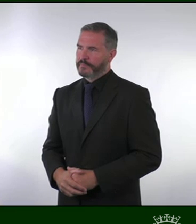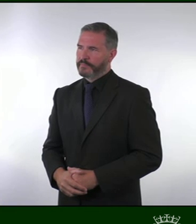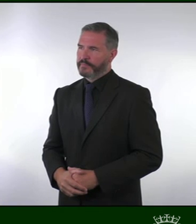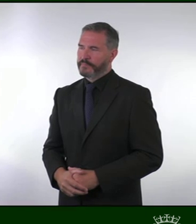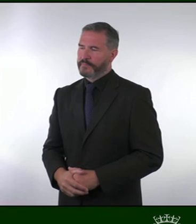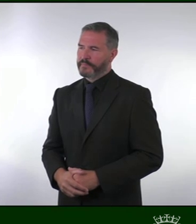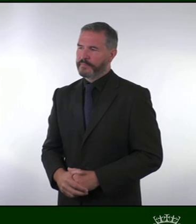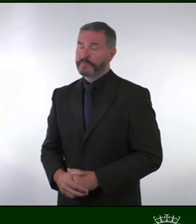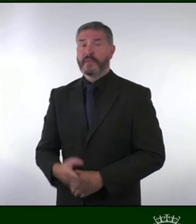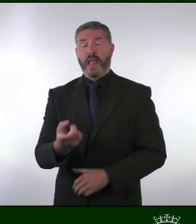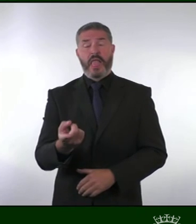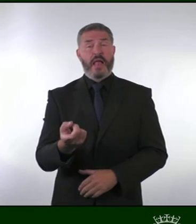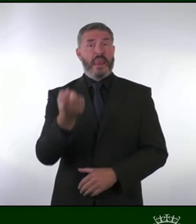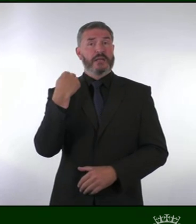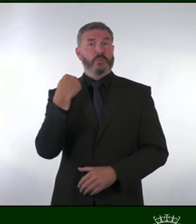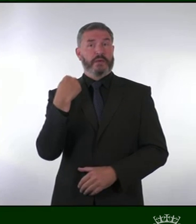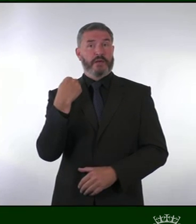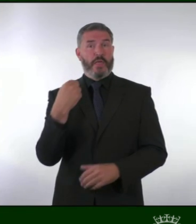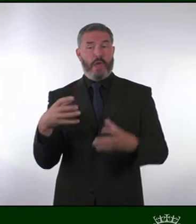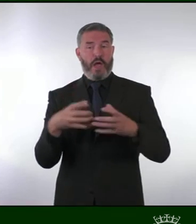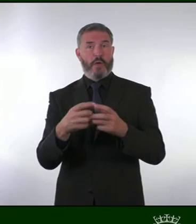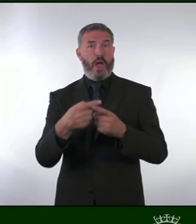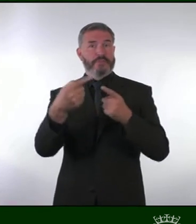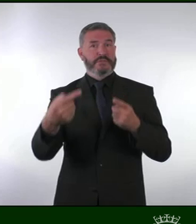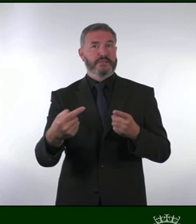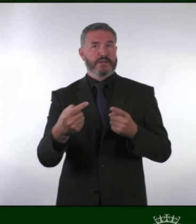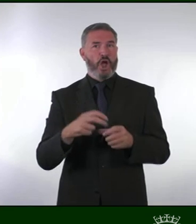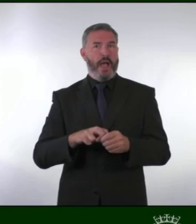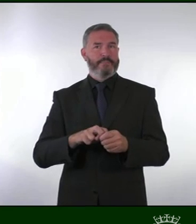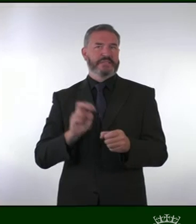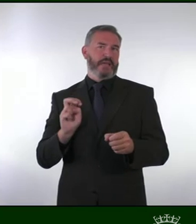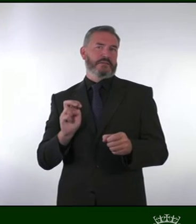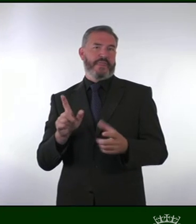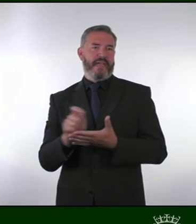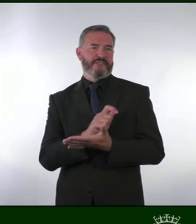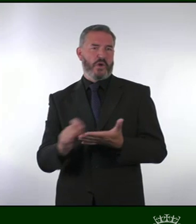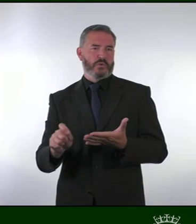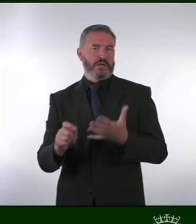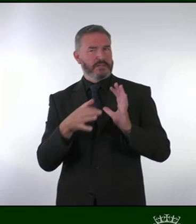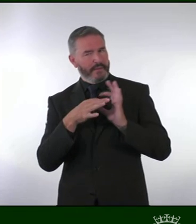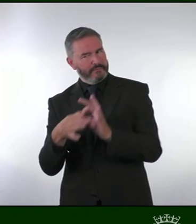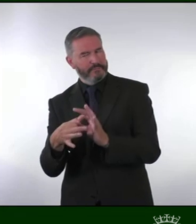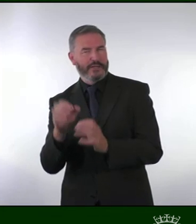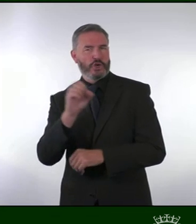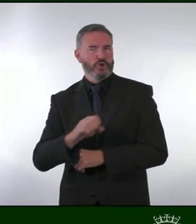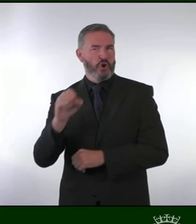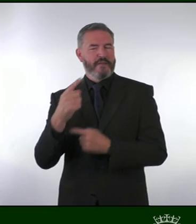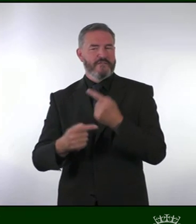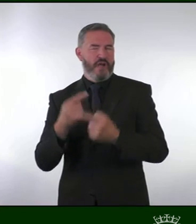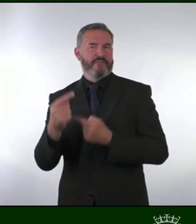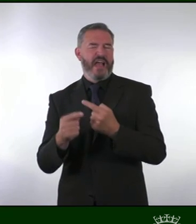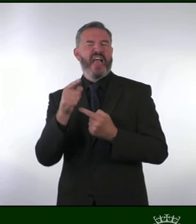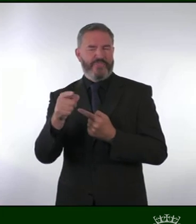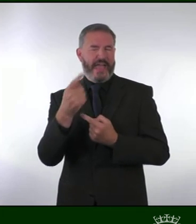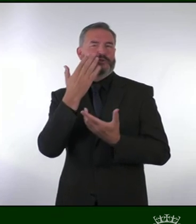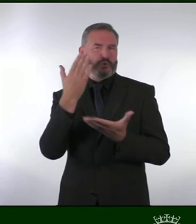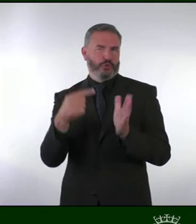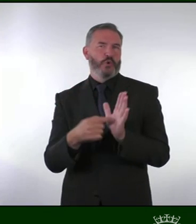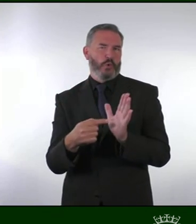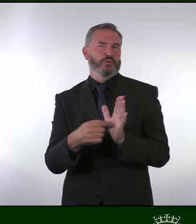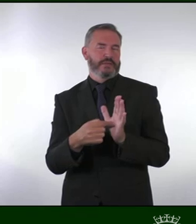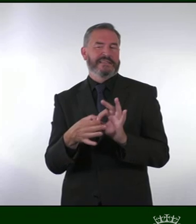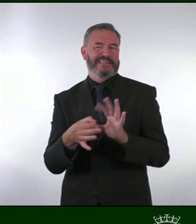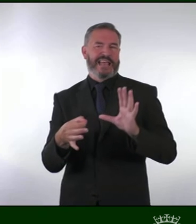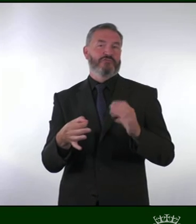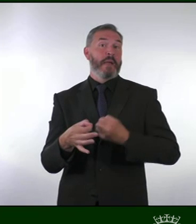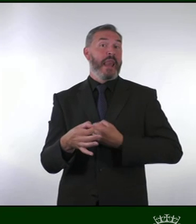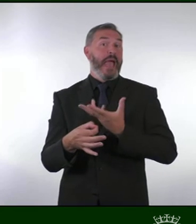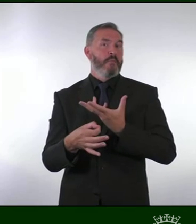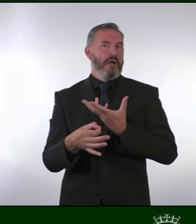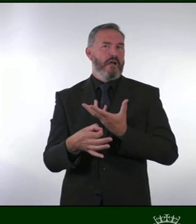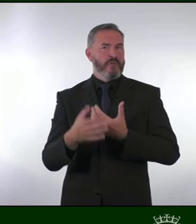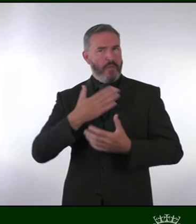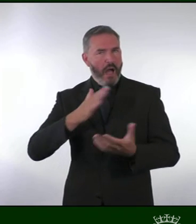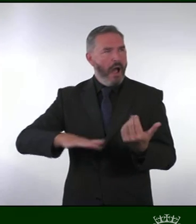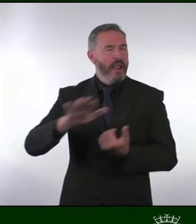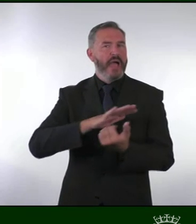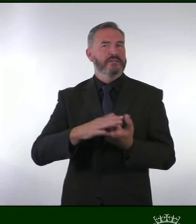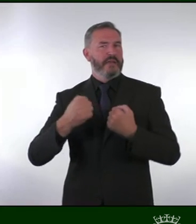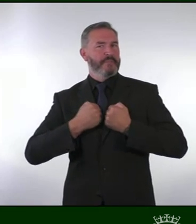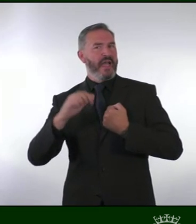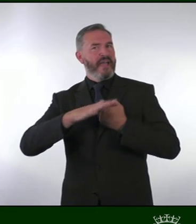Last week, the Labour party bravely abstained on a vote that attempted to tie us into the EU indefinitely, further highlighting the increasing detachment of Labour from its old heartlands, such as Rother Valley.